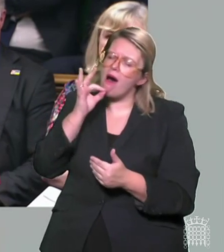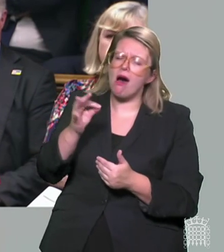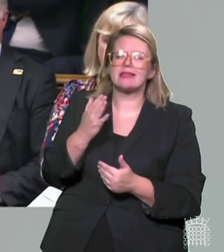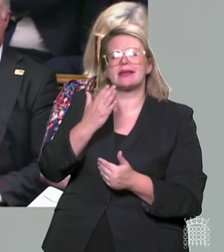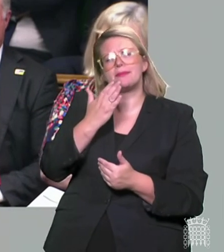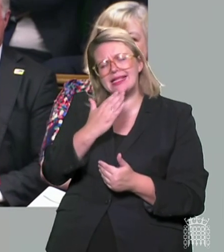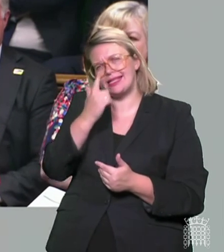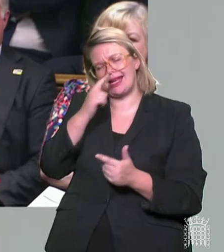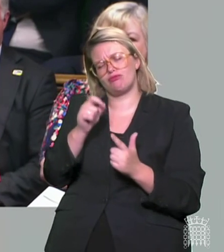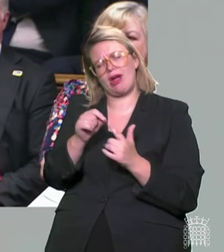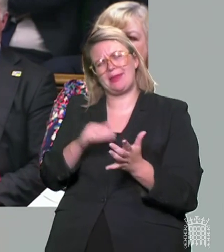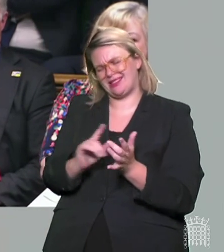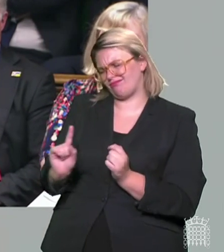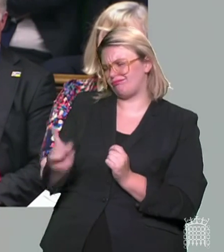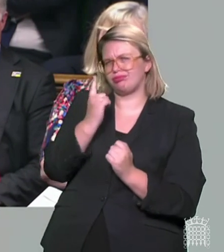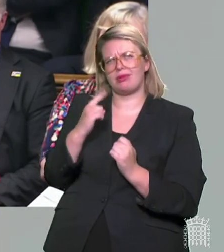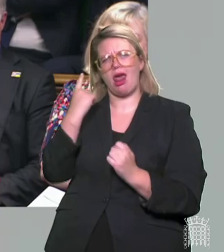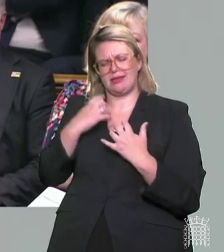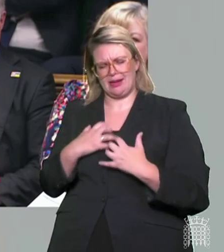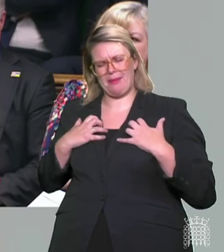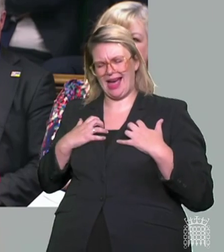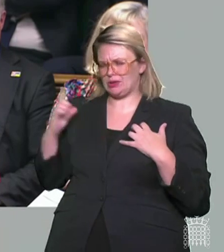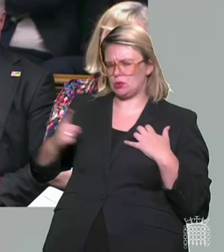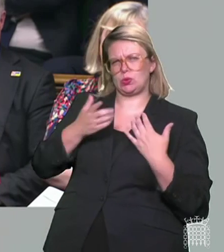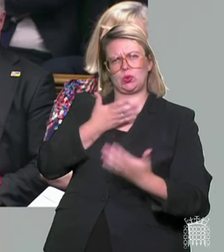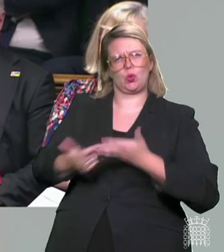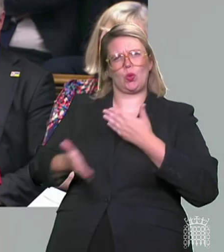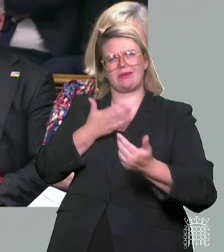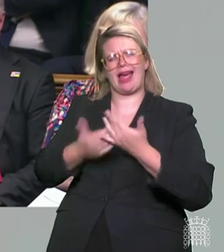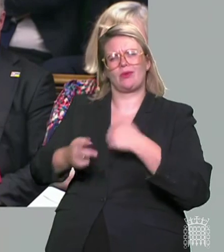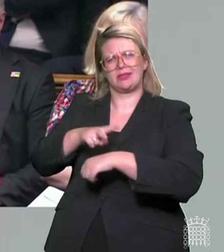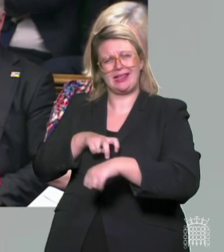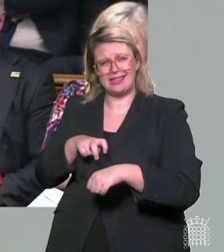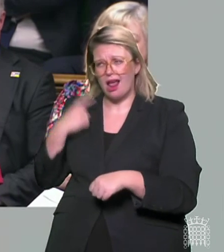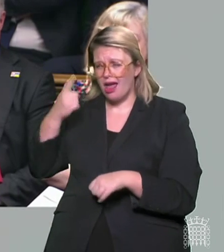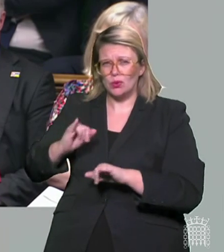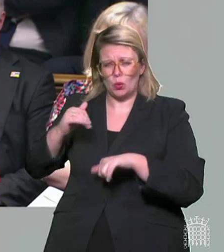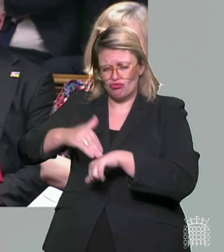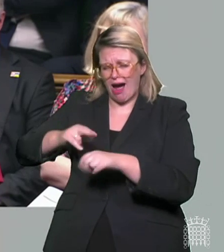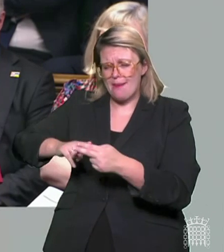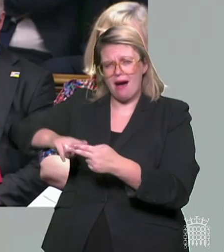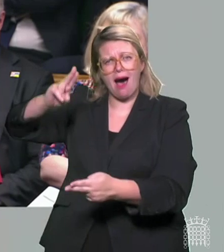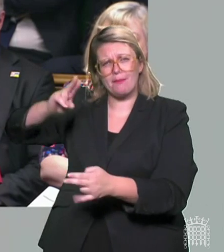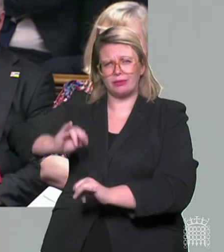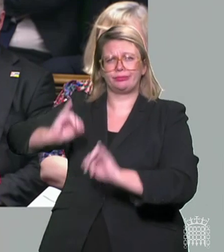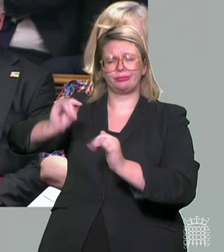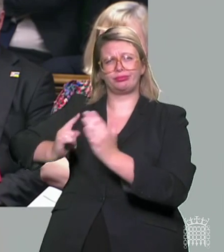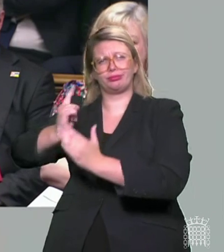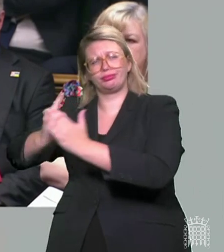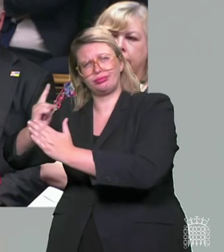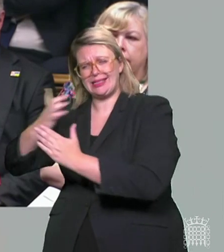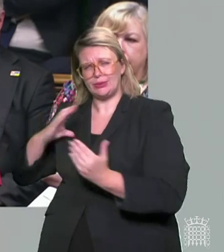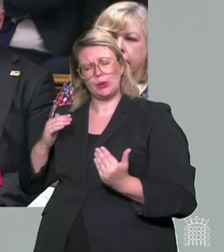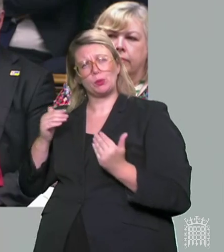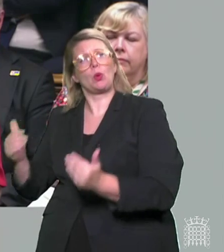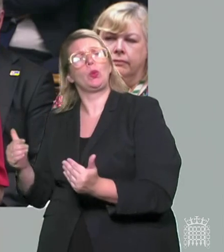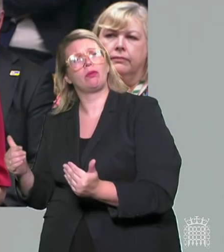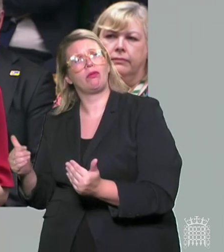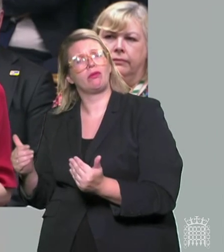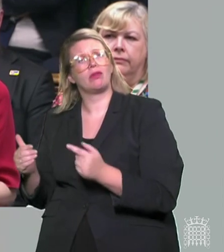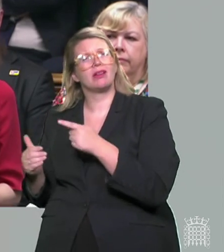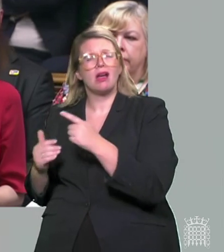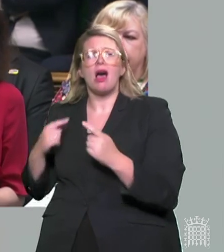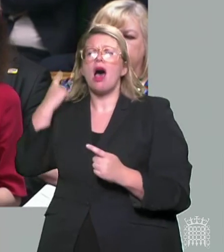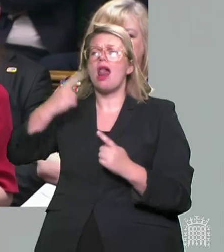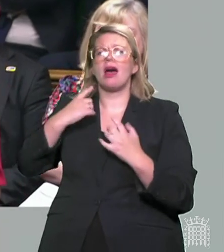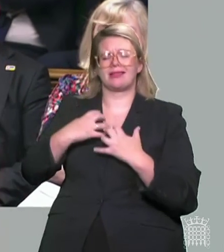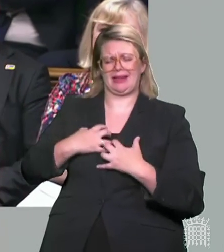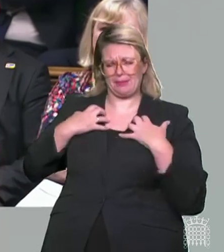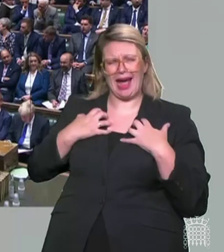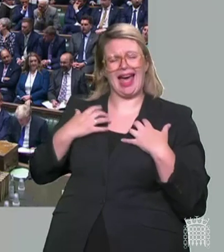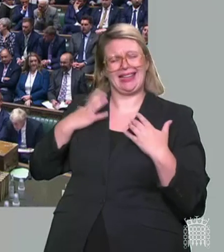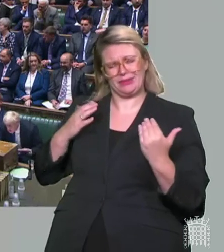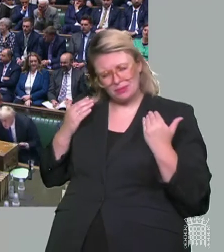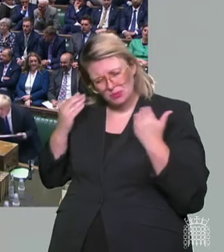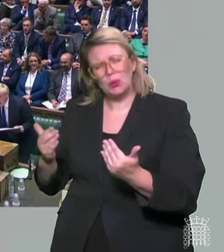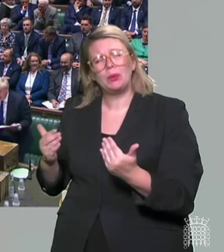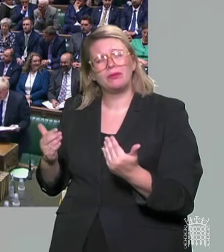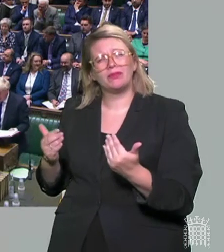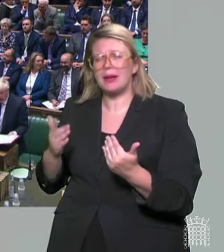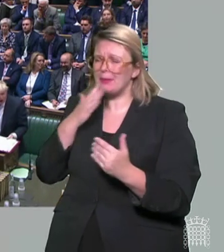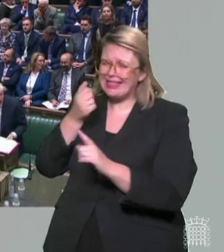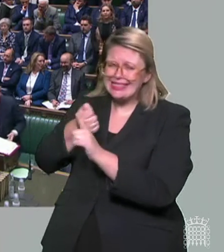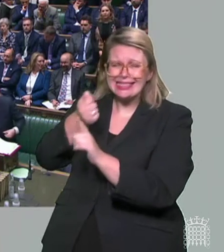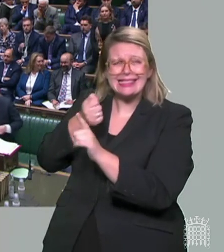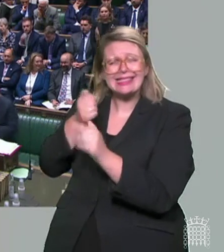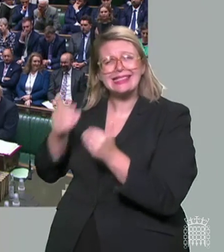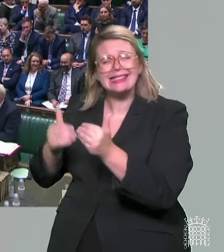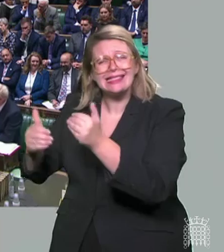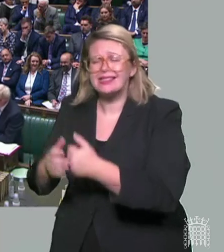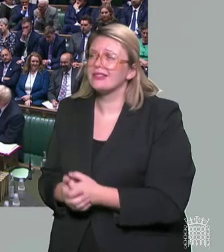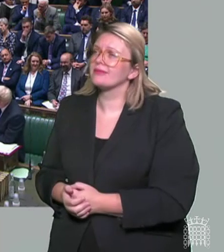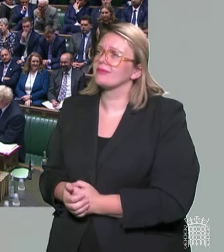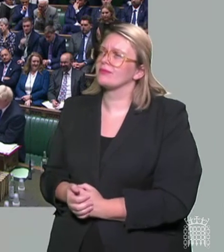The Mayor needs to get a grip on crime, give Barnet its fair share of new officers and abandon his plan to sell Barnet police station.